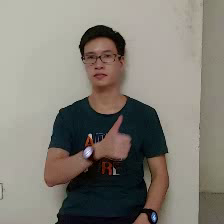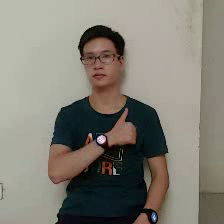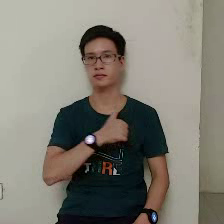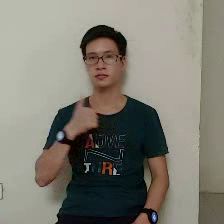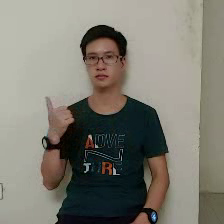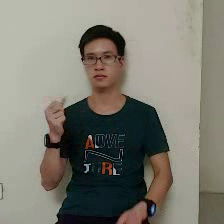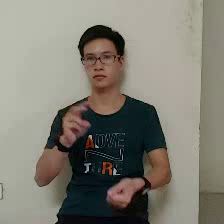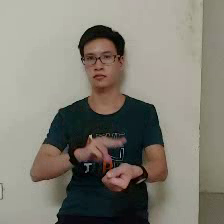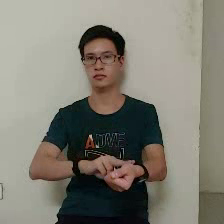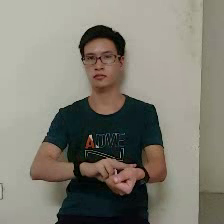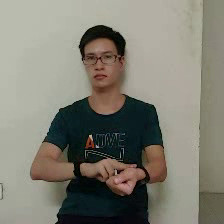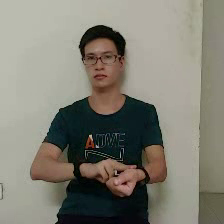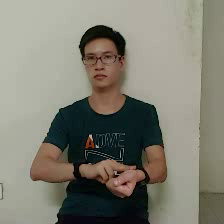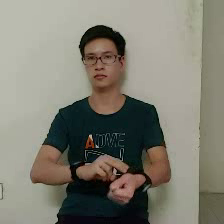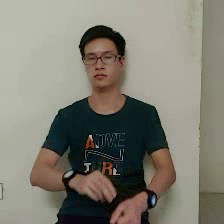Bệnh nhân